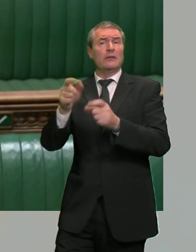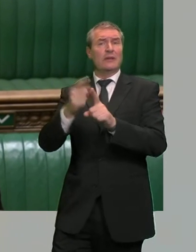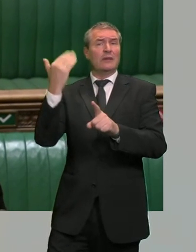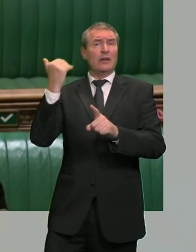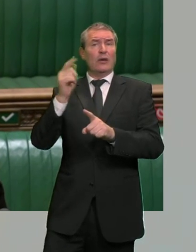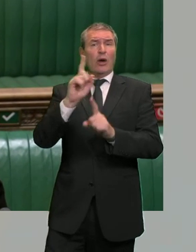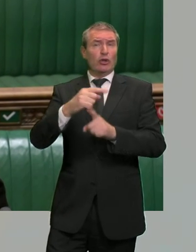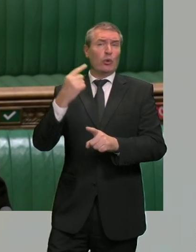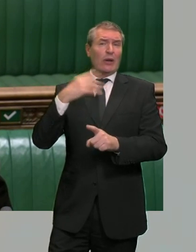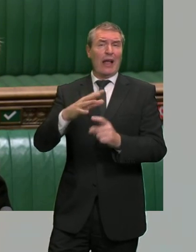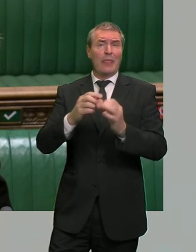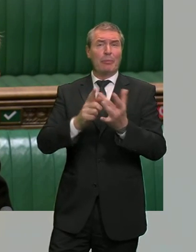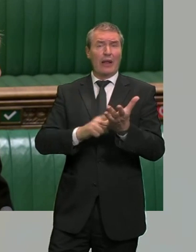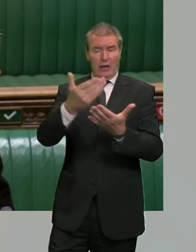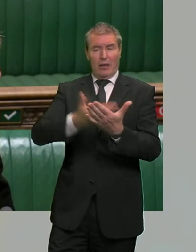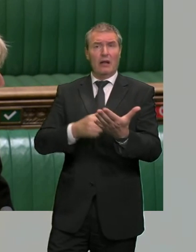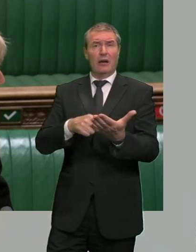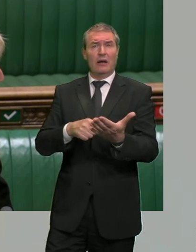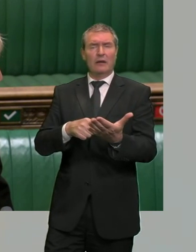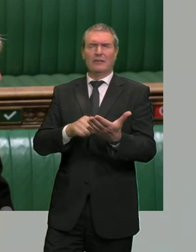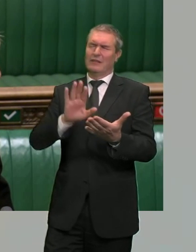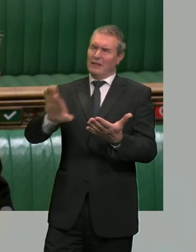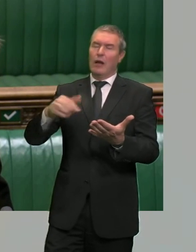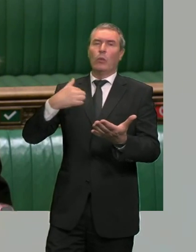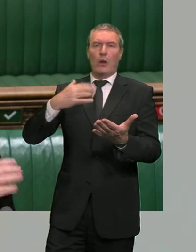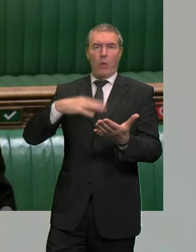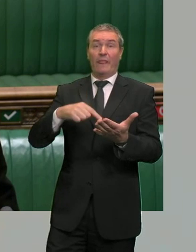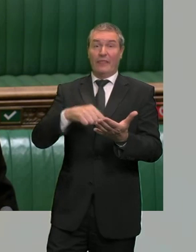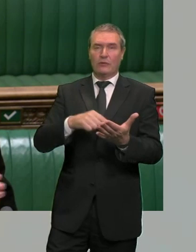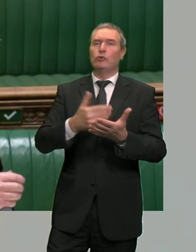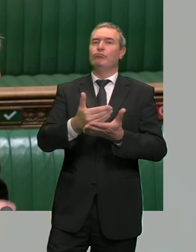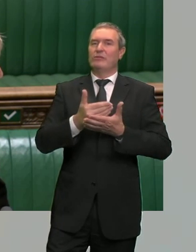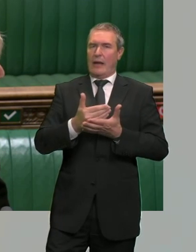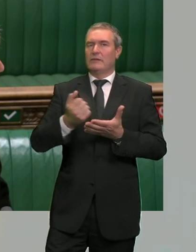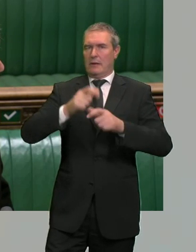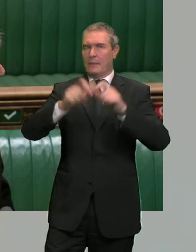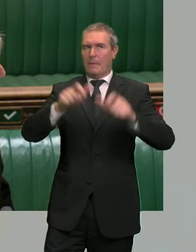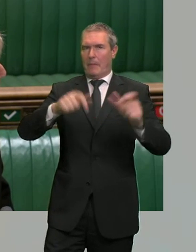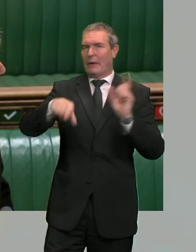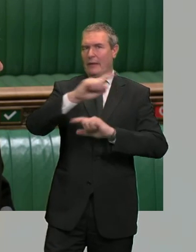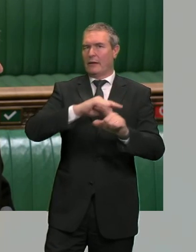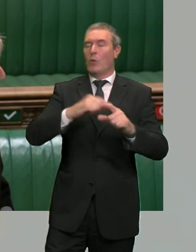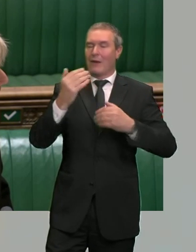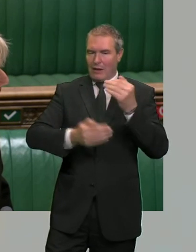We are getting on with protecting the public. That is absolutely correct.